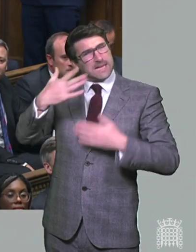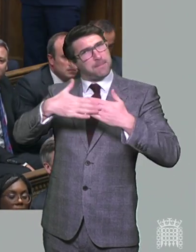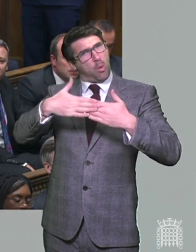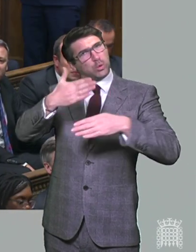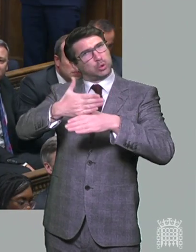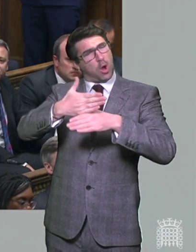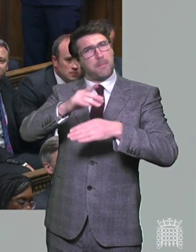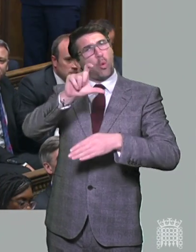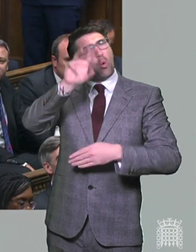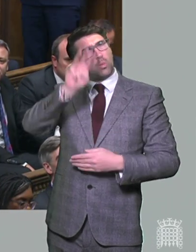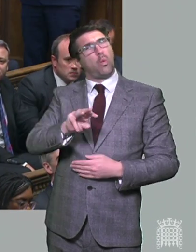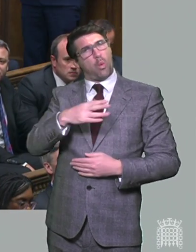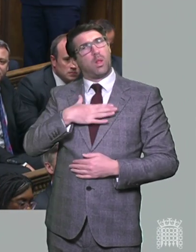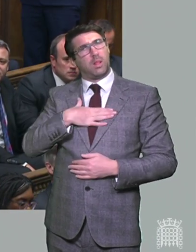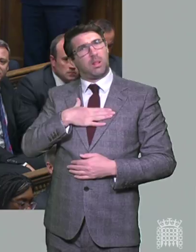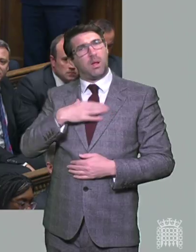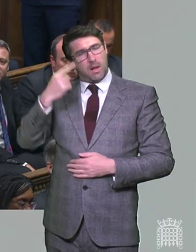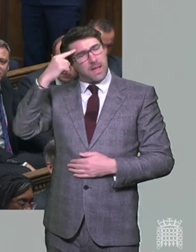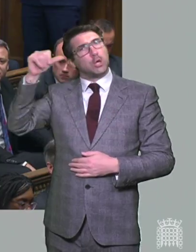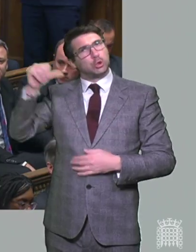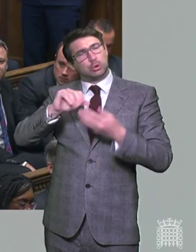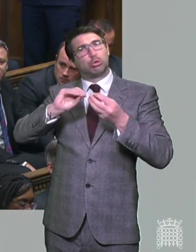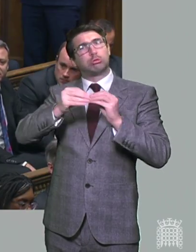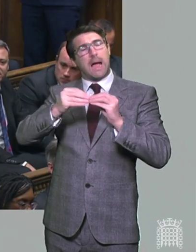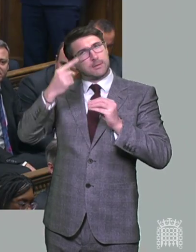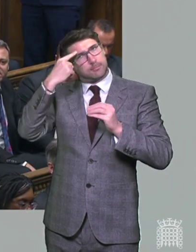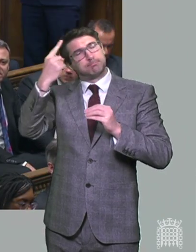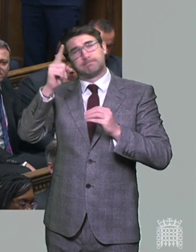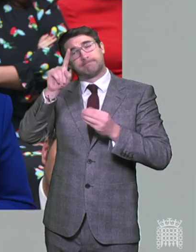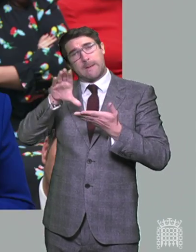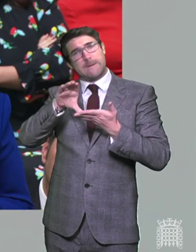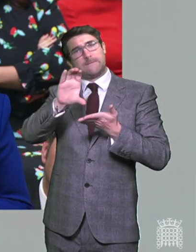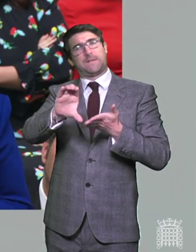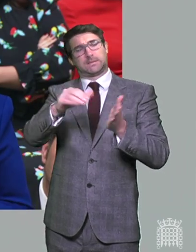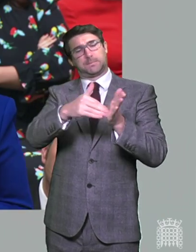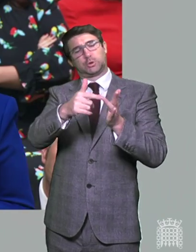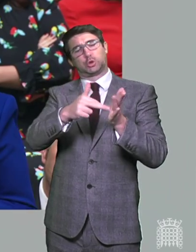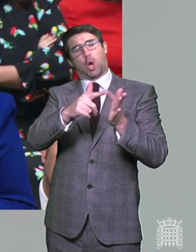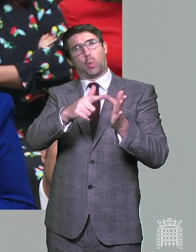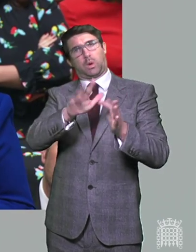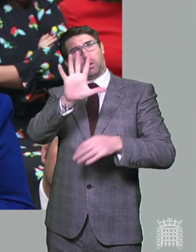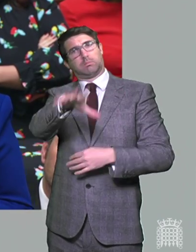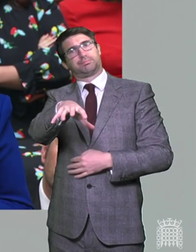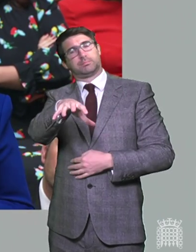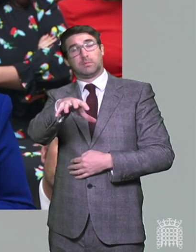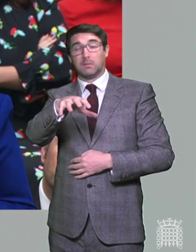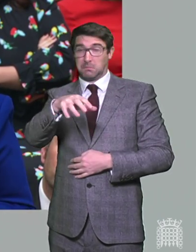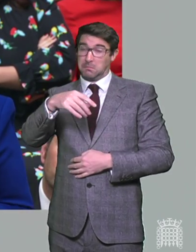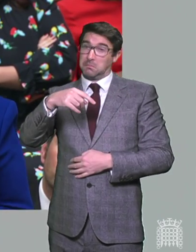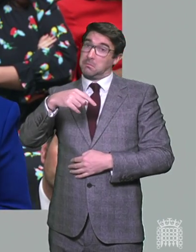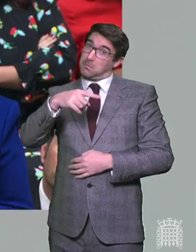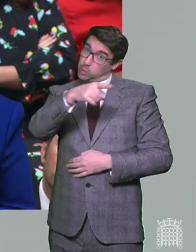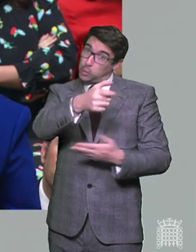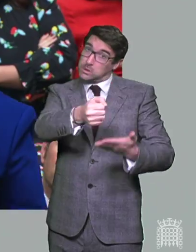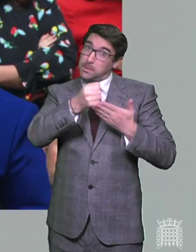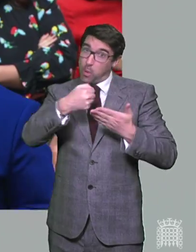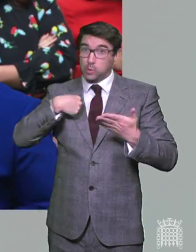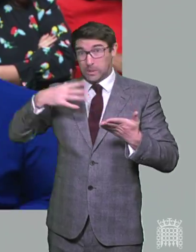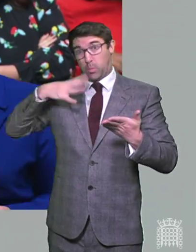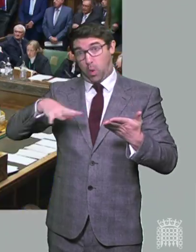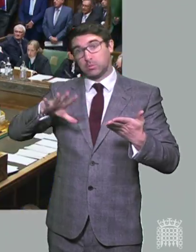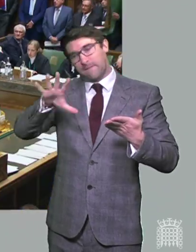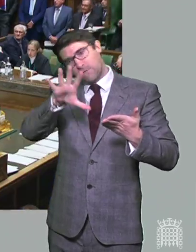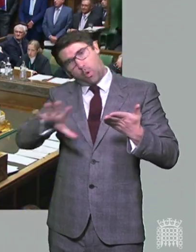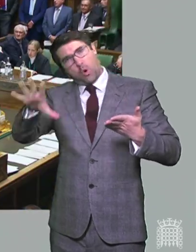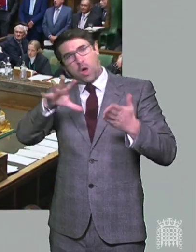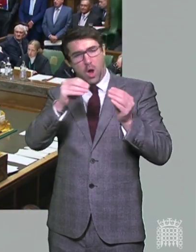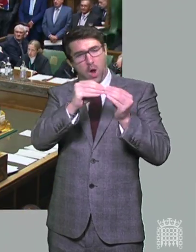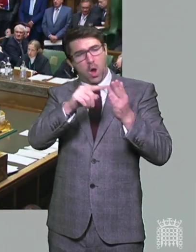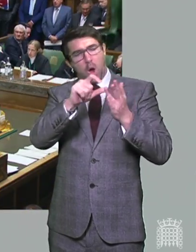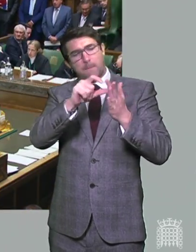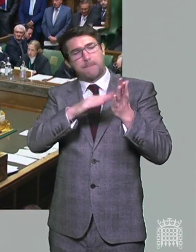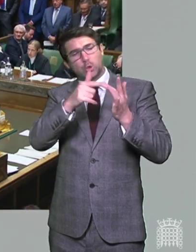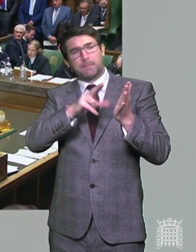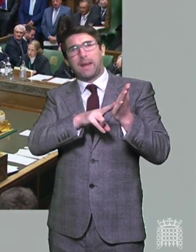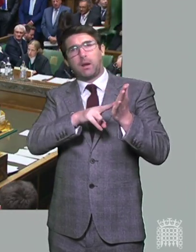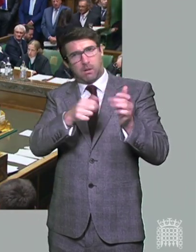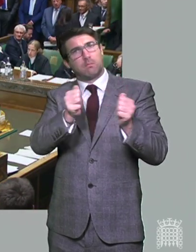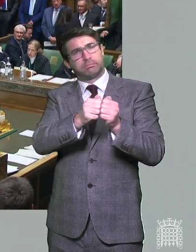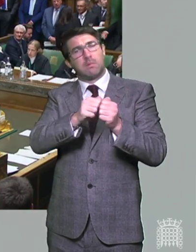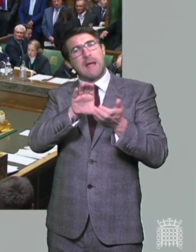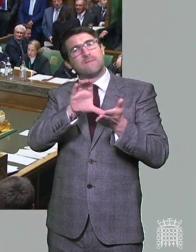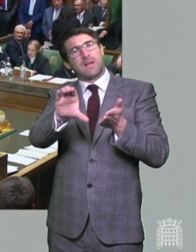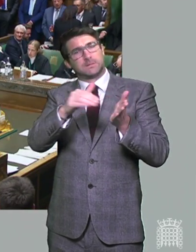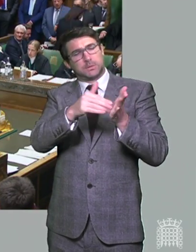Will the Prime Minister back me and my honourable Friend the Member for North Cornwall in supporting an investment zone for the Liskeard and Bodmin area?